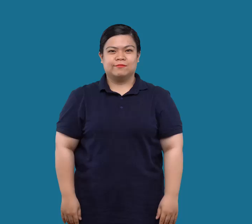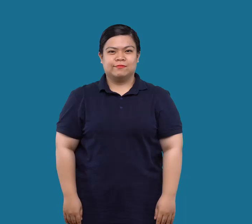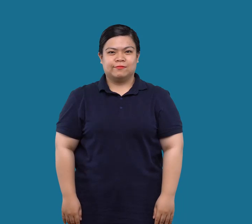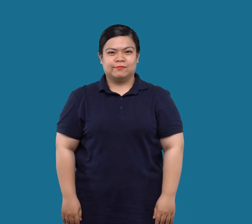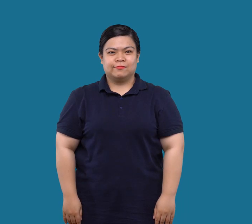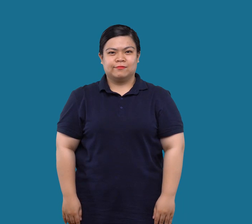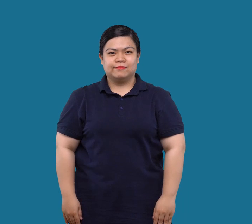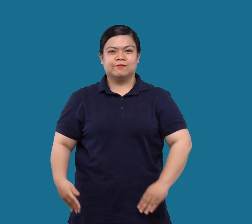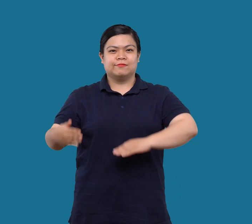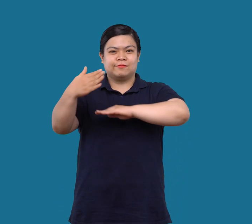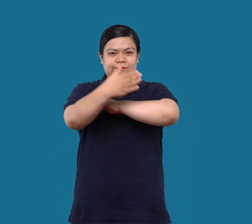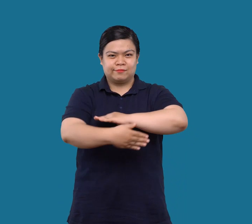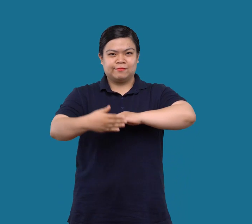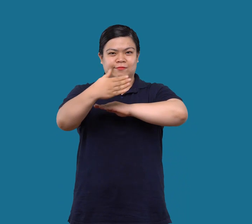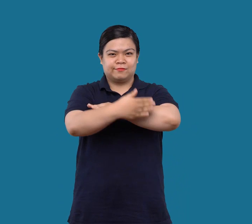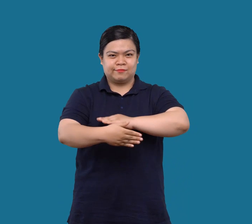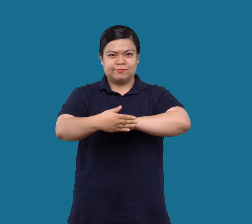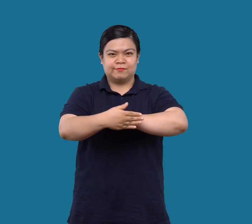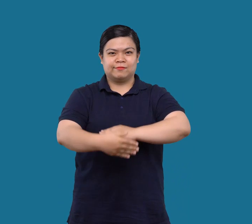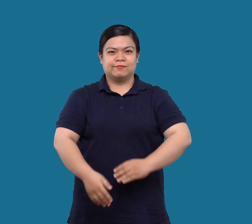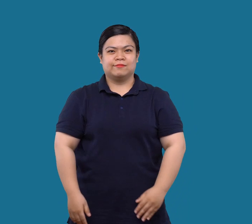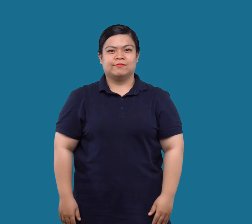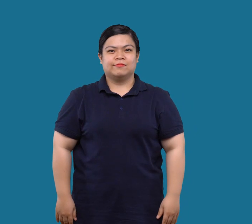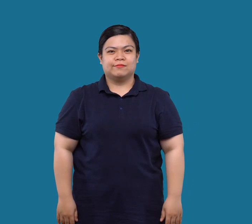tàu hoả